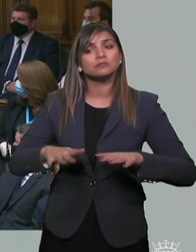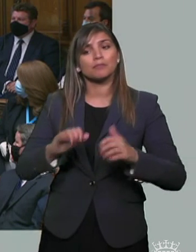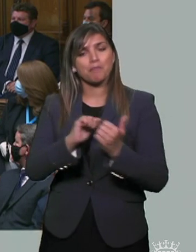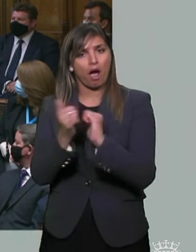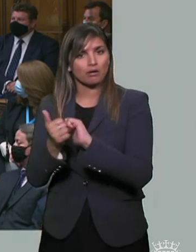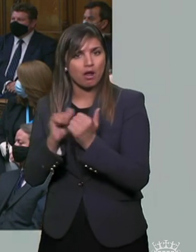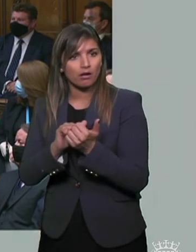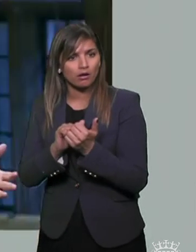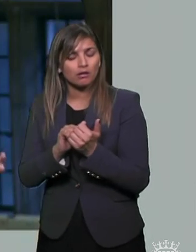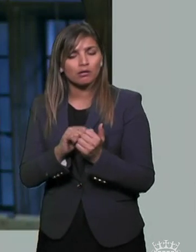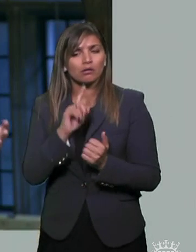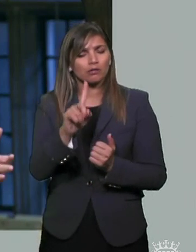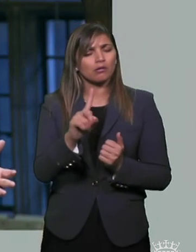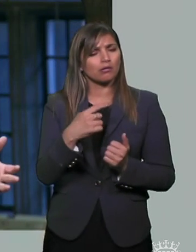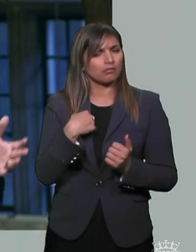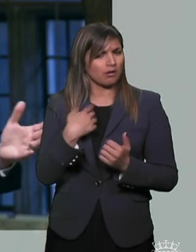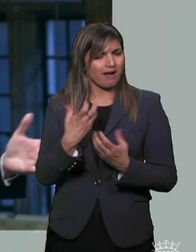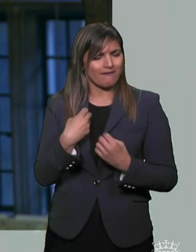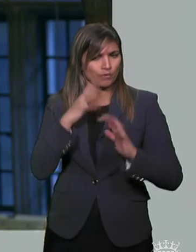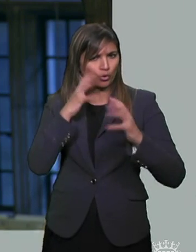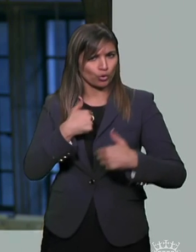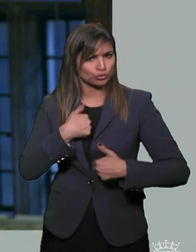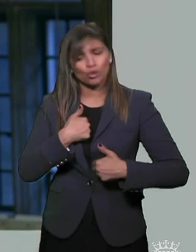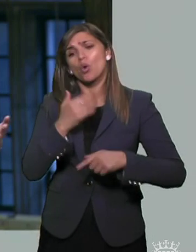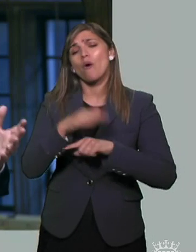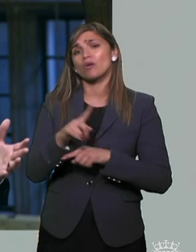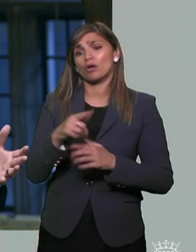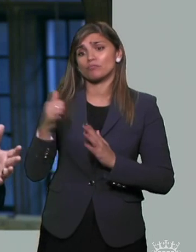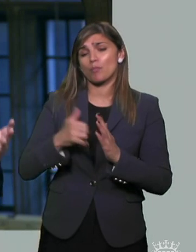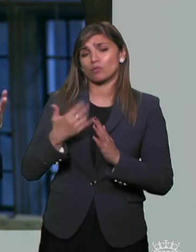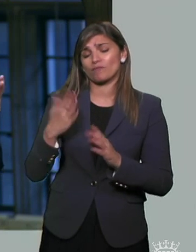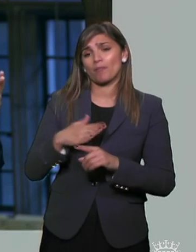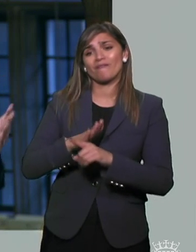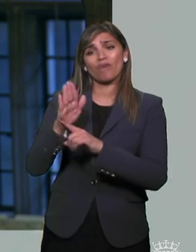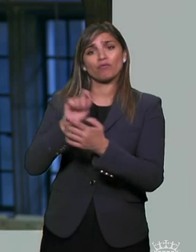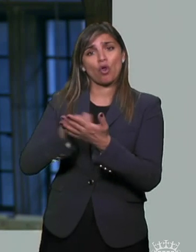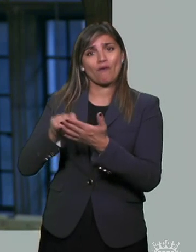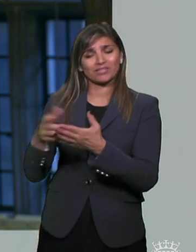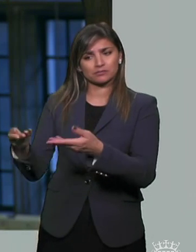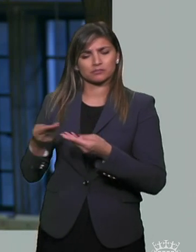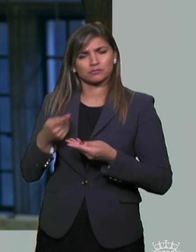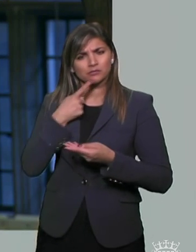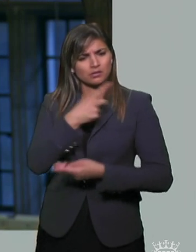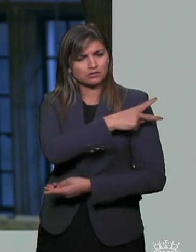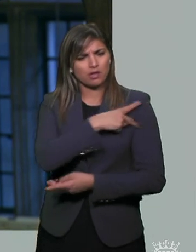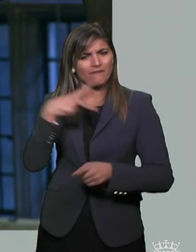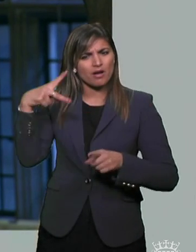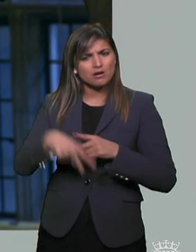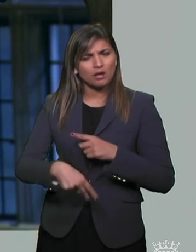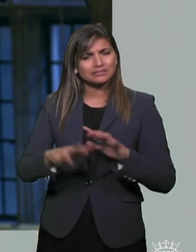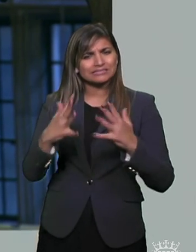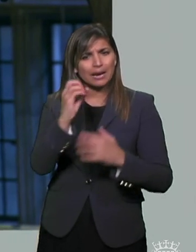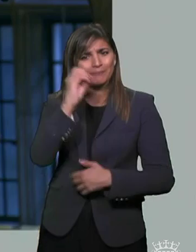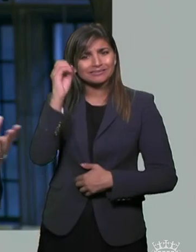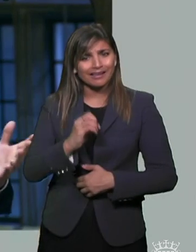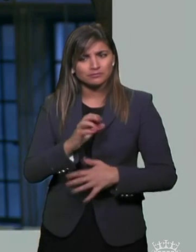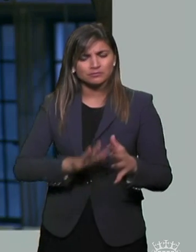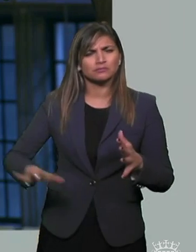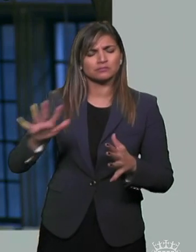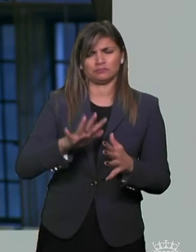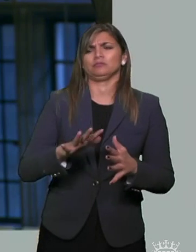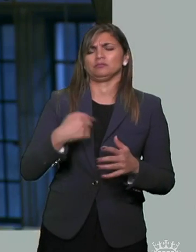Does he therefore share my concern about reports that I have just got from the Foreign Office of a staff cut of 10% across the board?